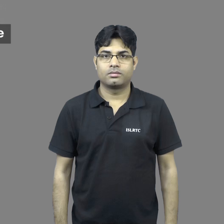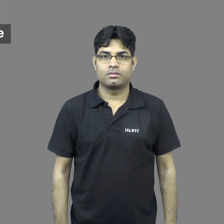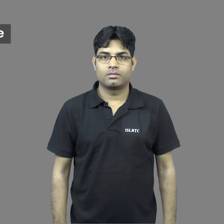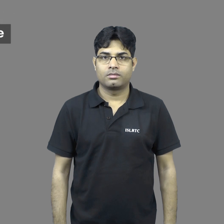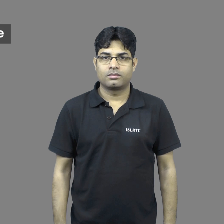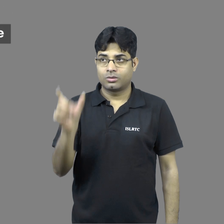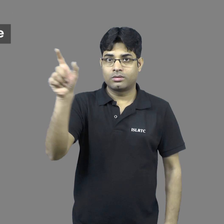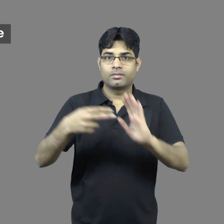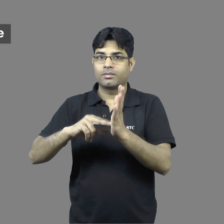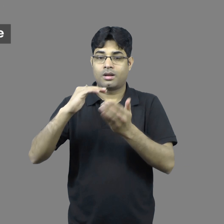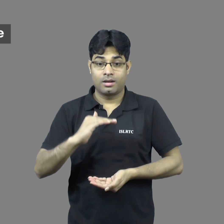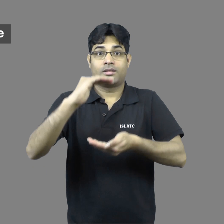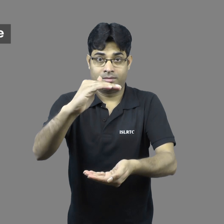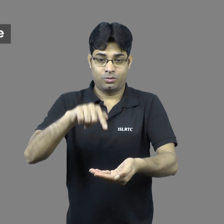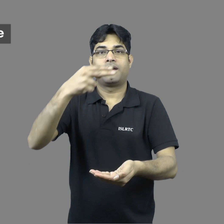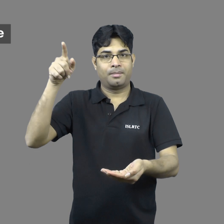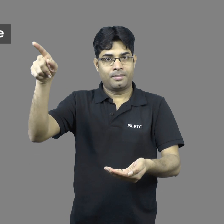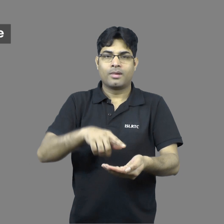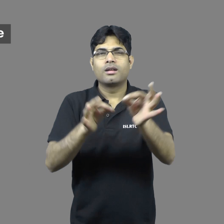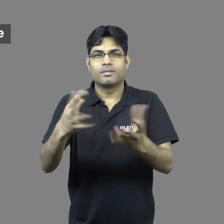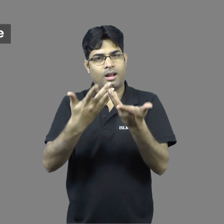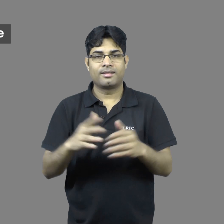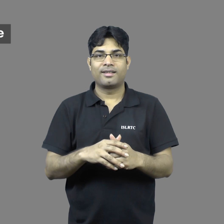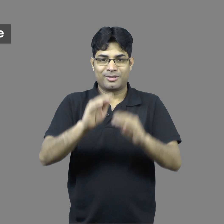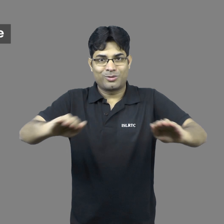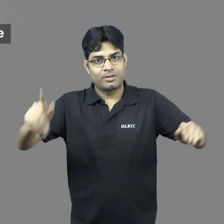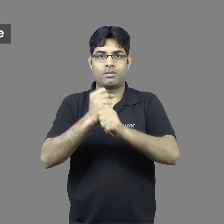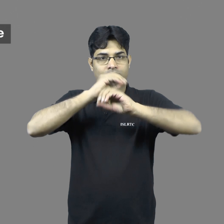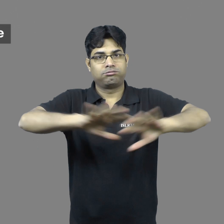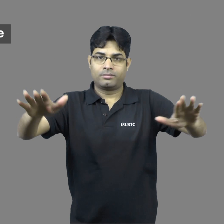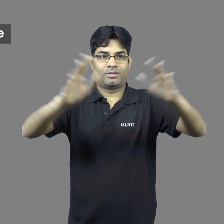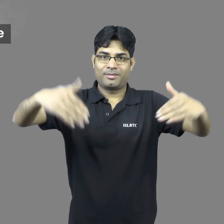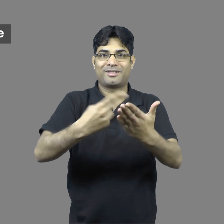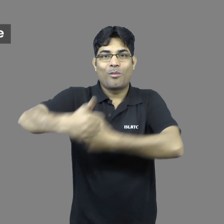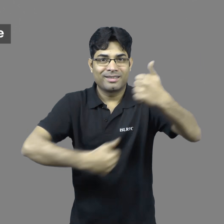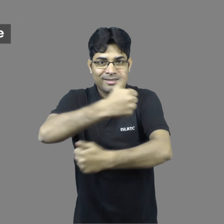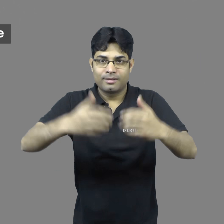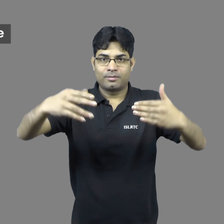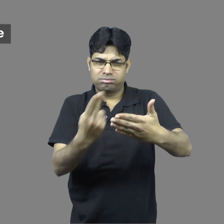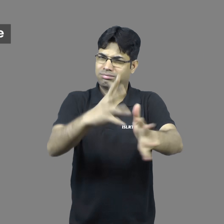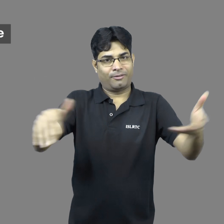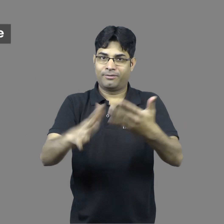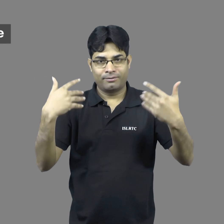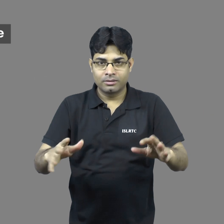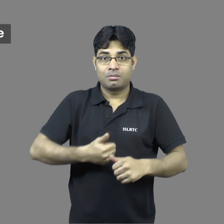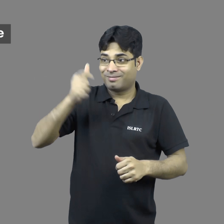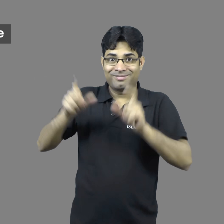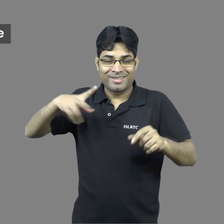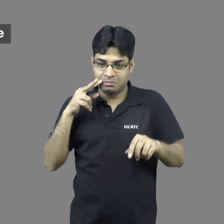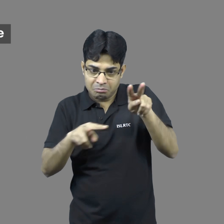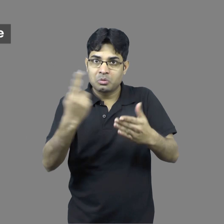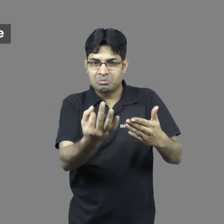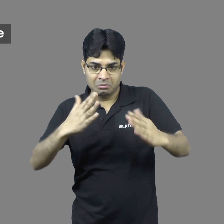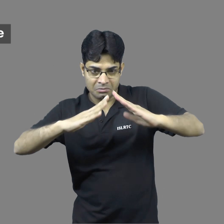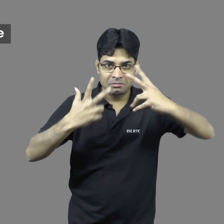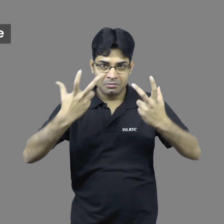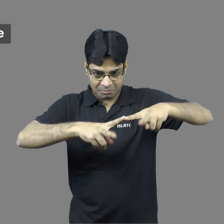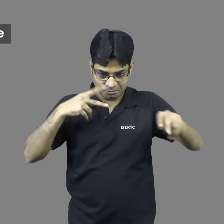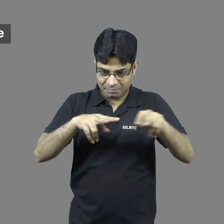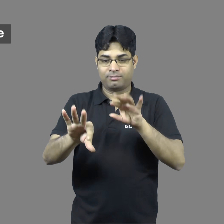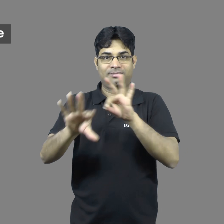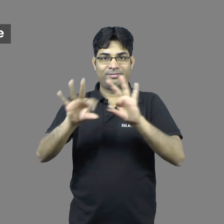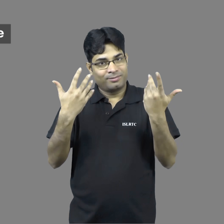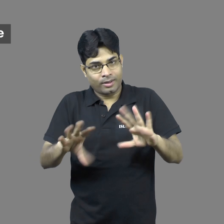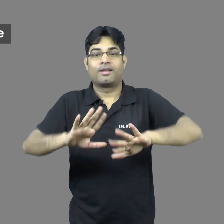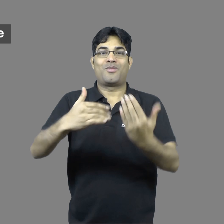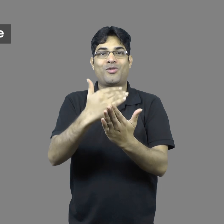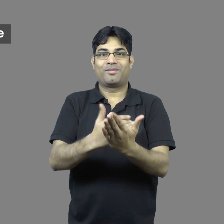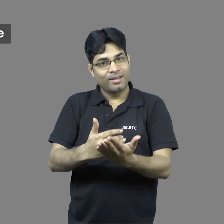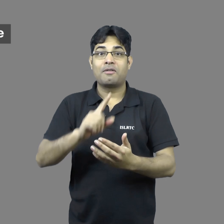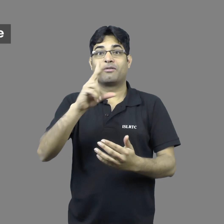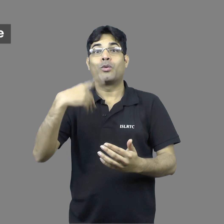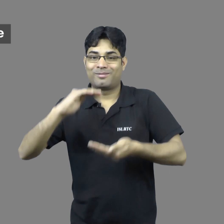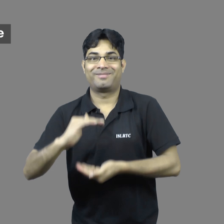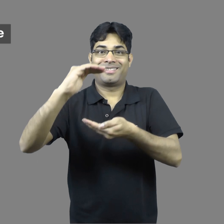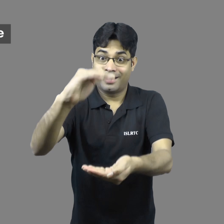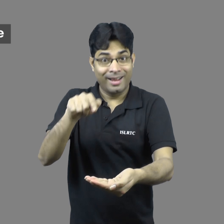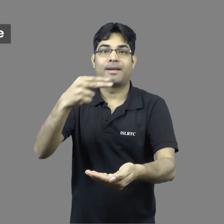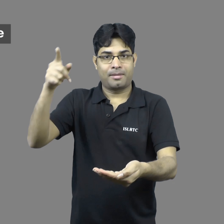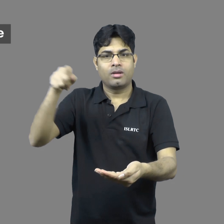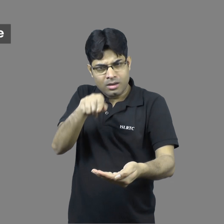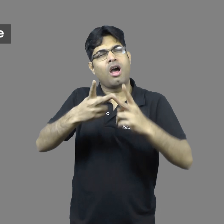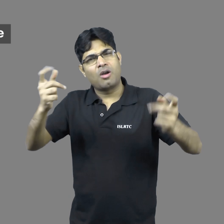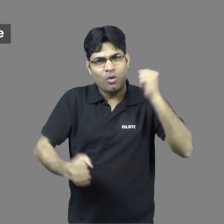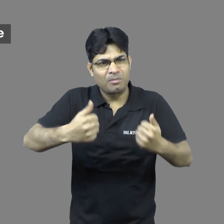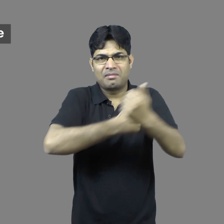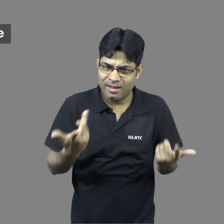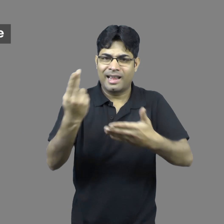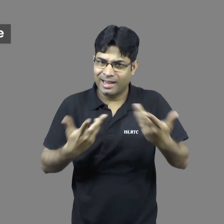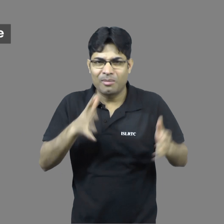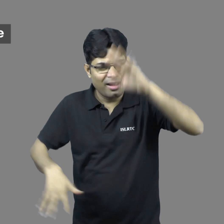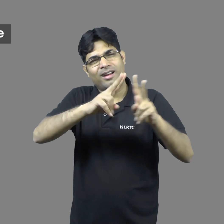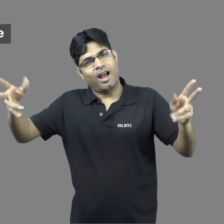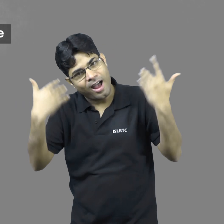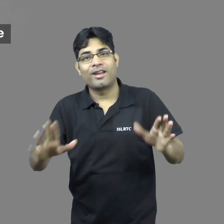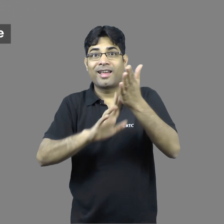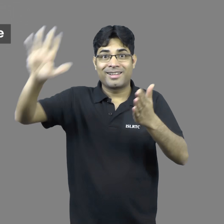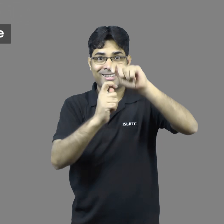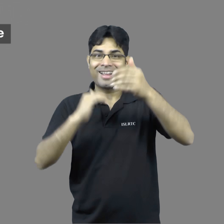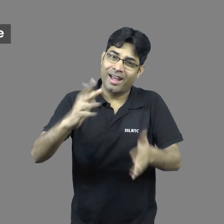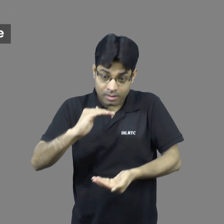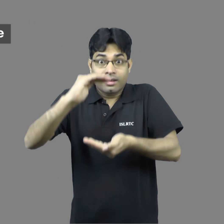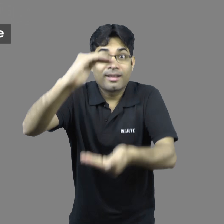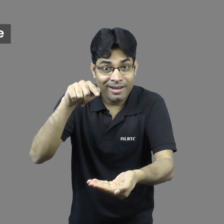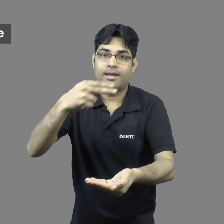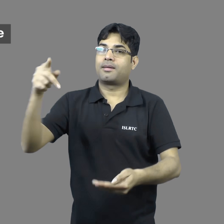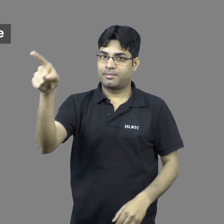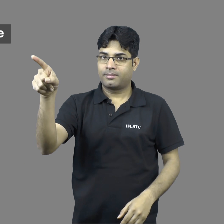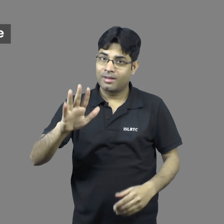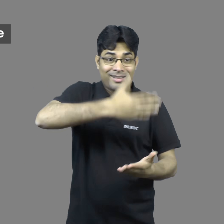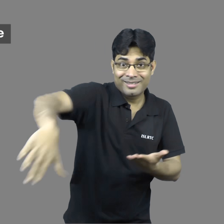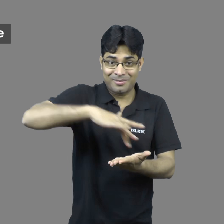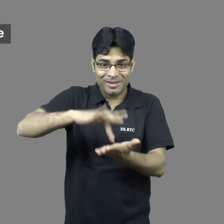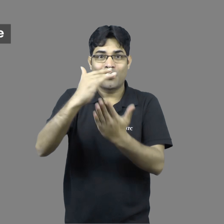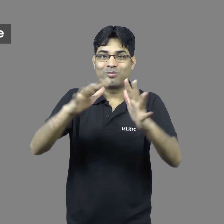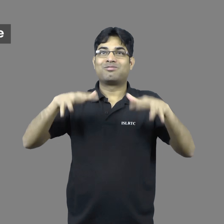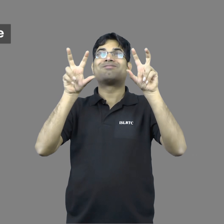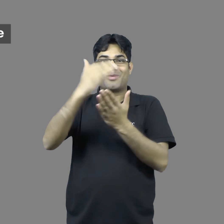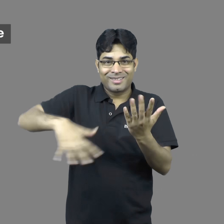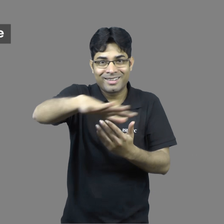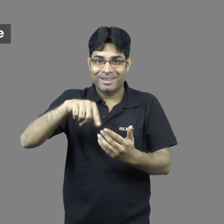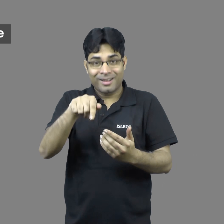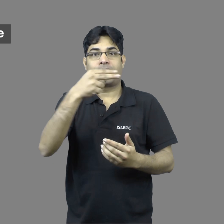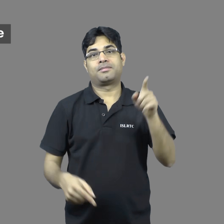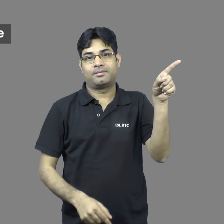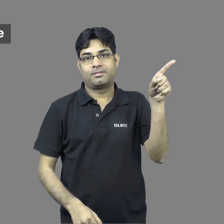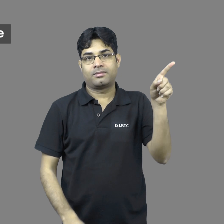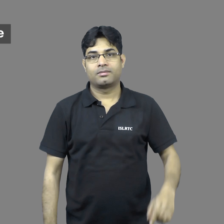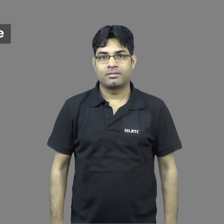Felicitate Felicitation Ceremony